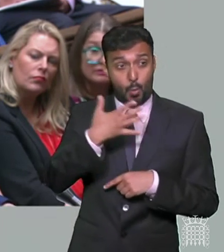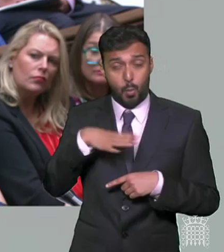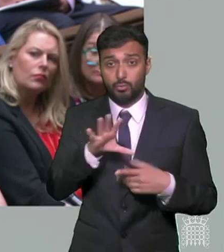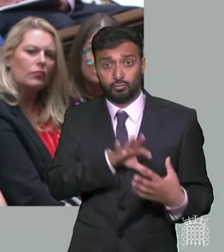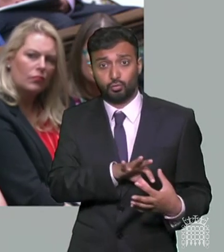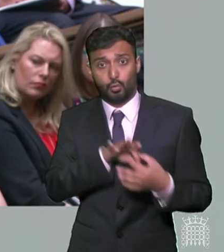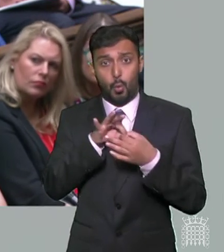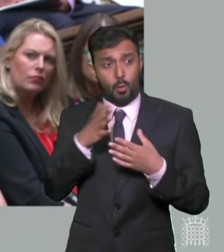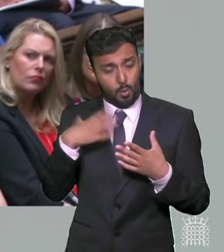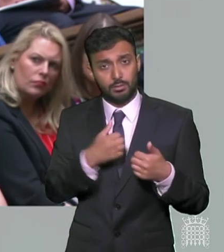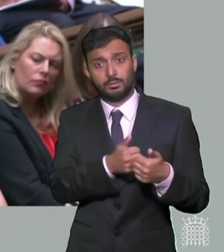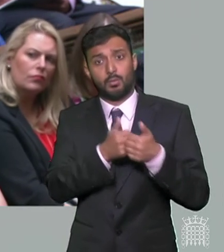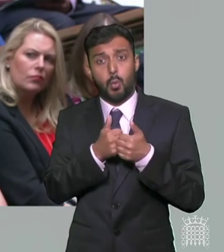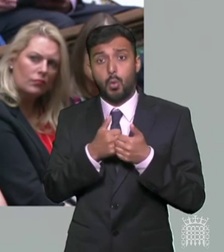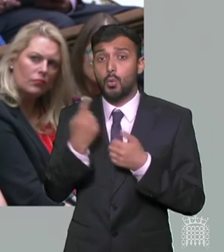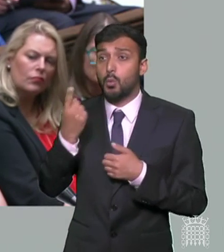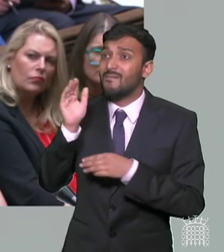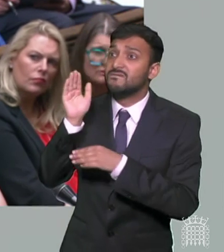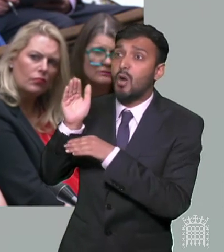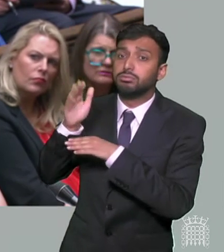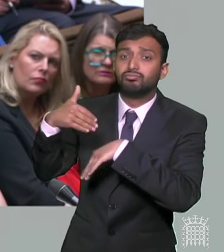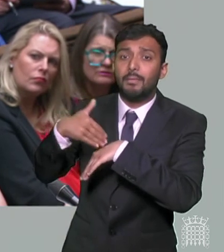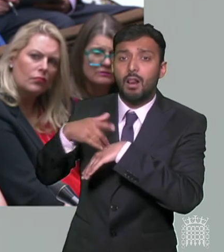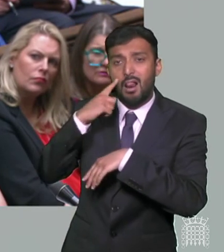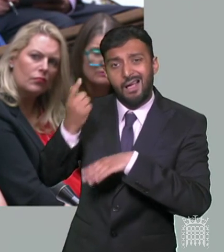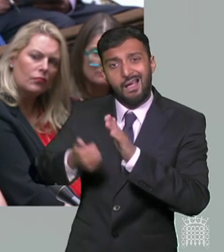That is the reality for the people in Wales and across the United Kingdom.